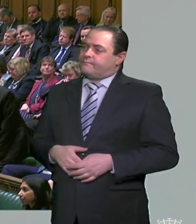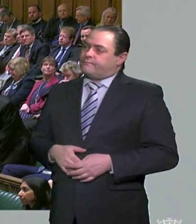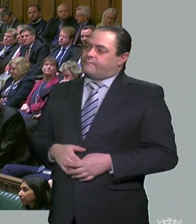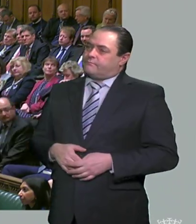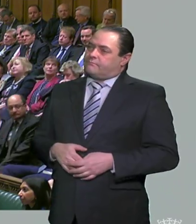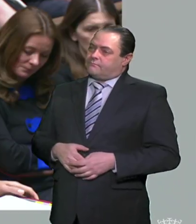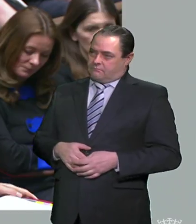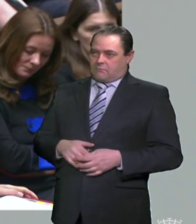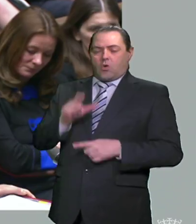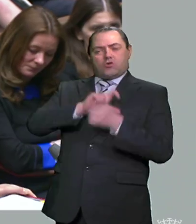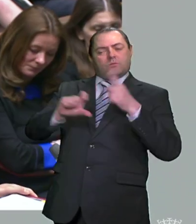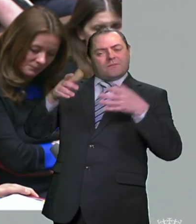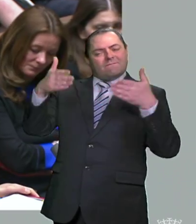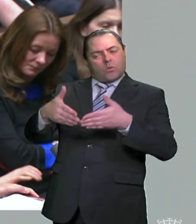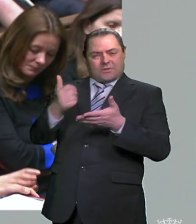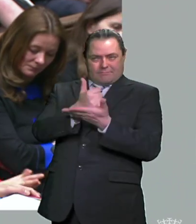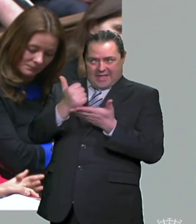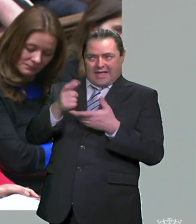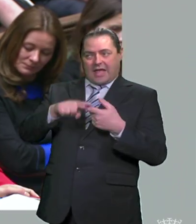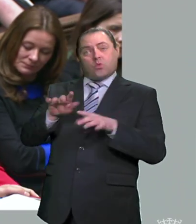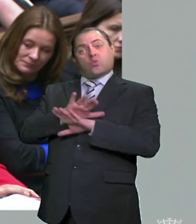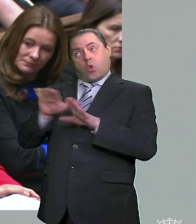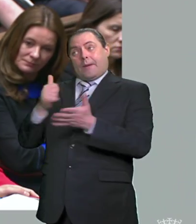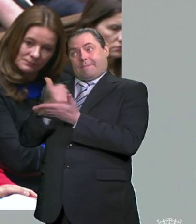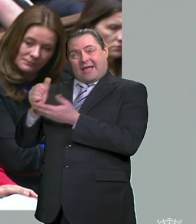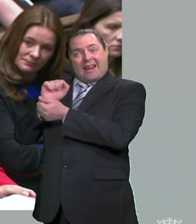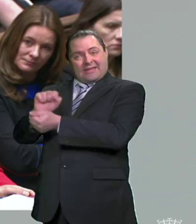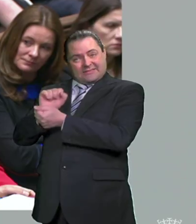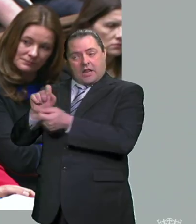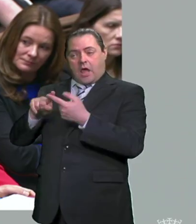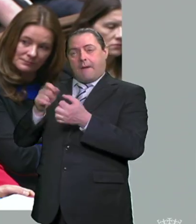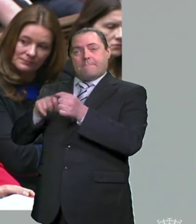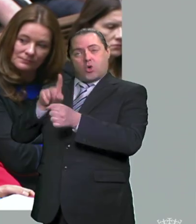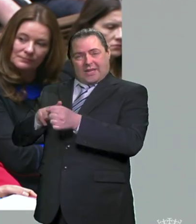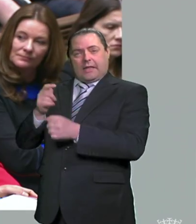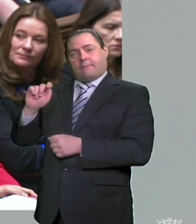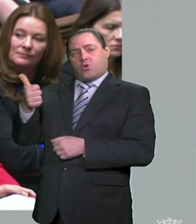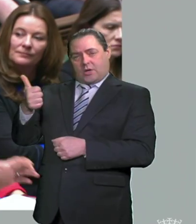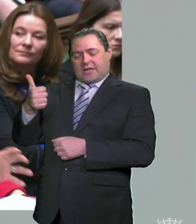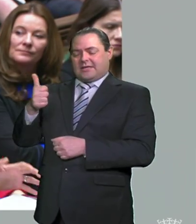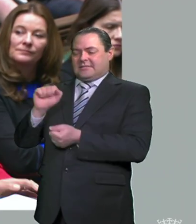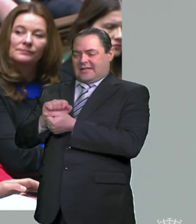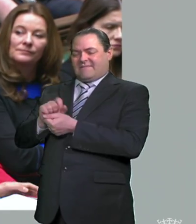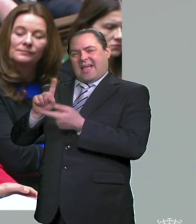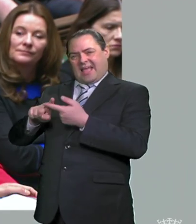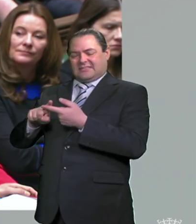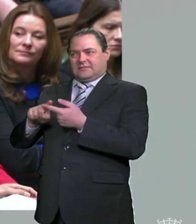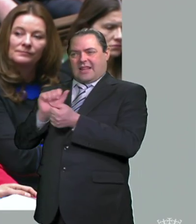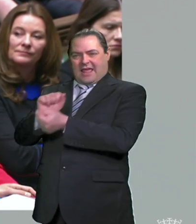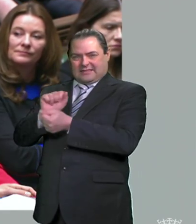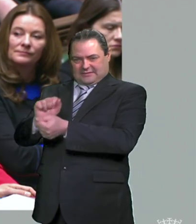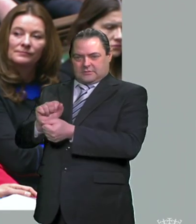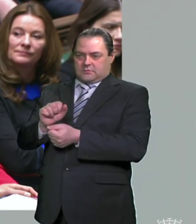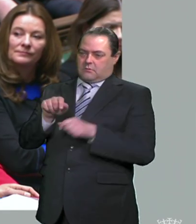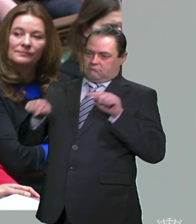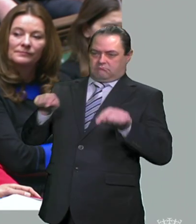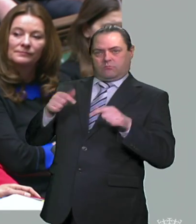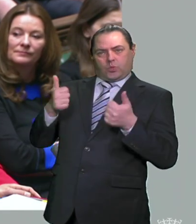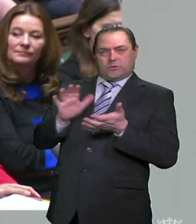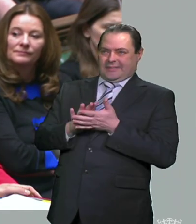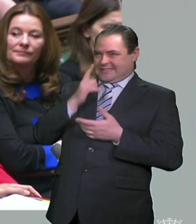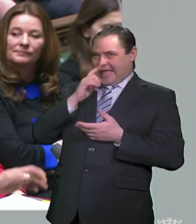Community focus banks and non-bank lenders such as Burnley Savings and Loans have a vital role to play in ensuring that everyone has access to affordable credit.